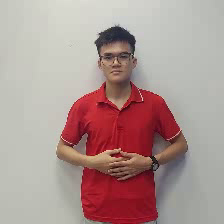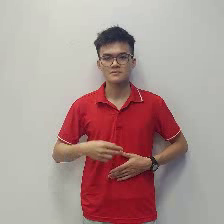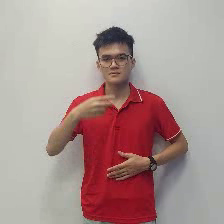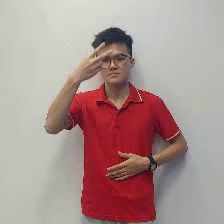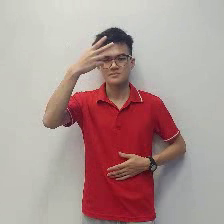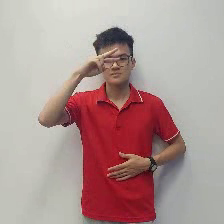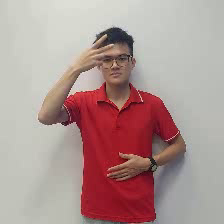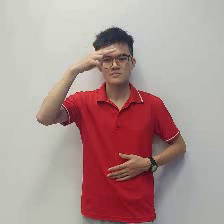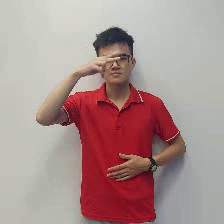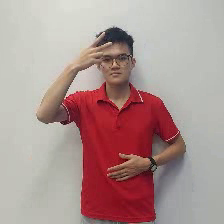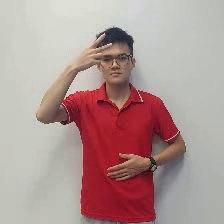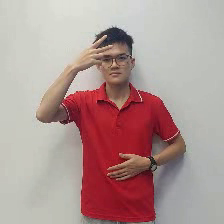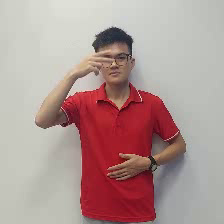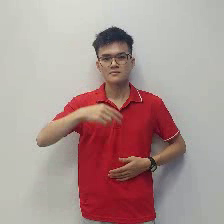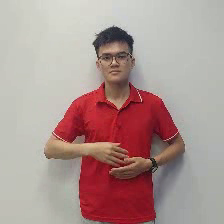Nhầm